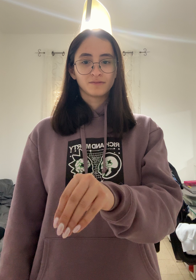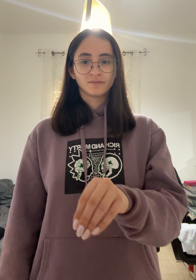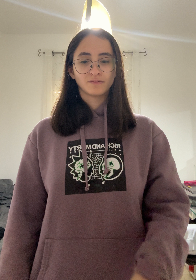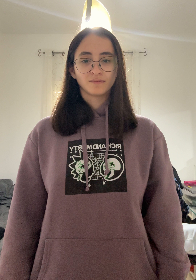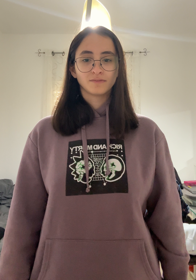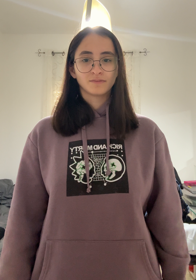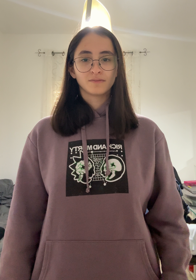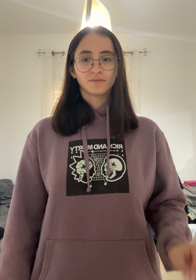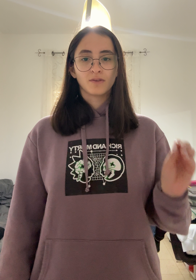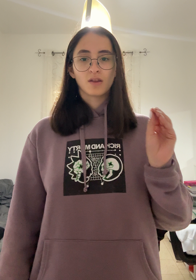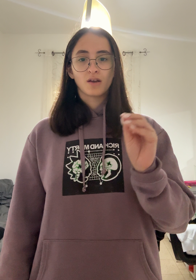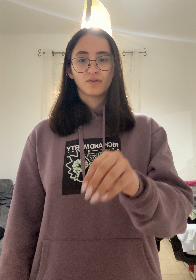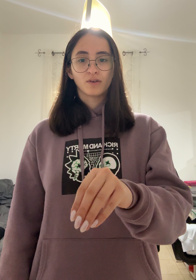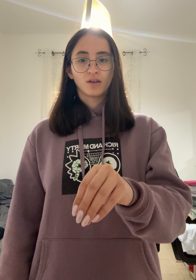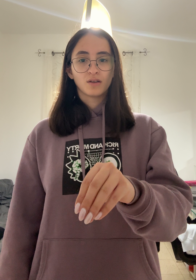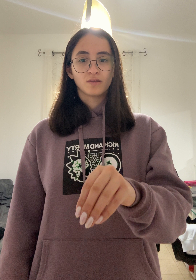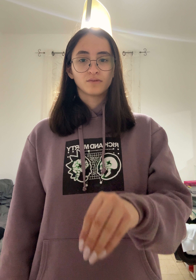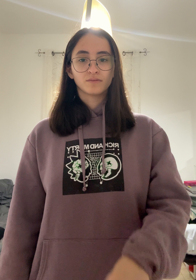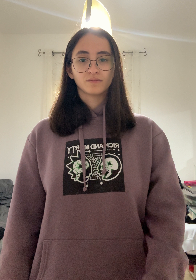להפקיד